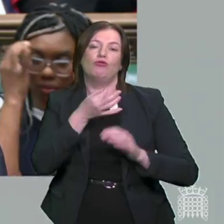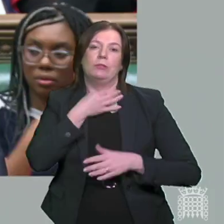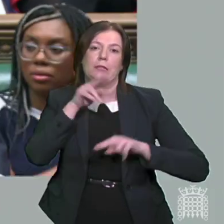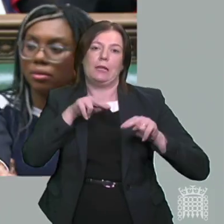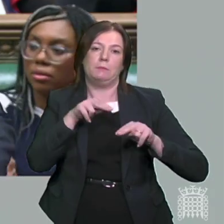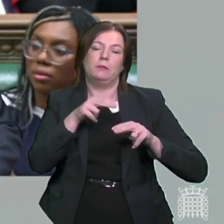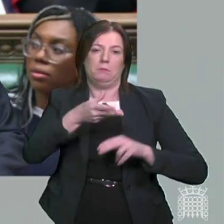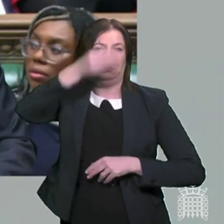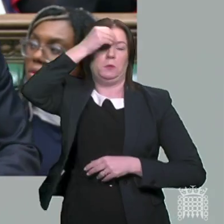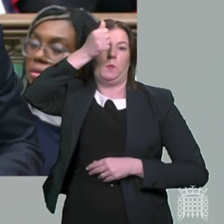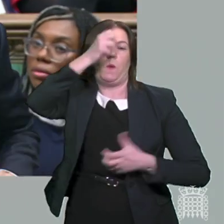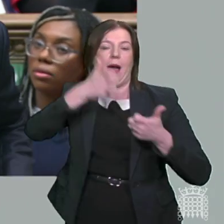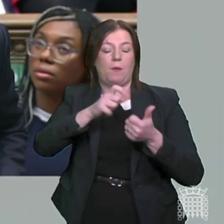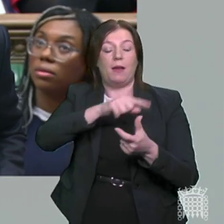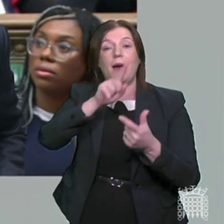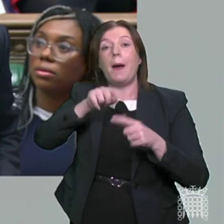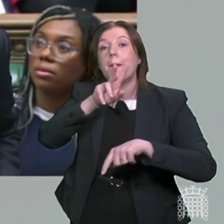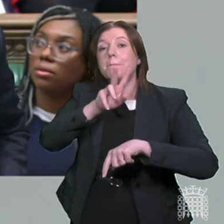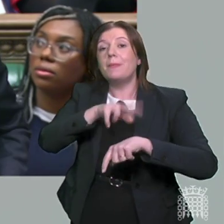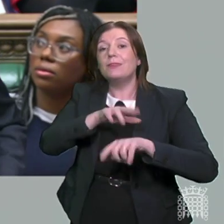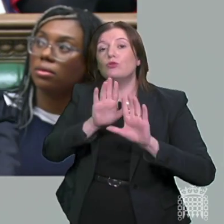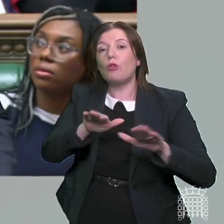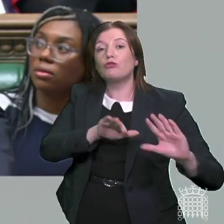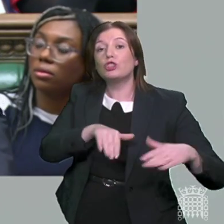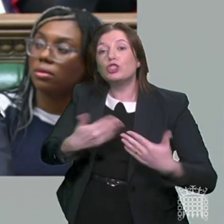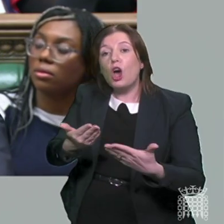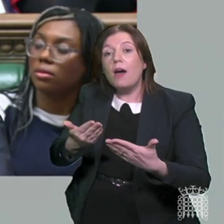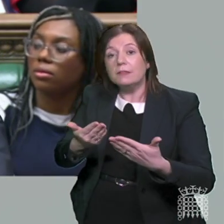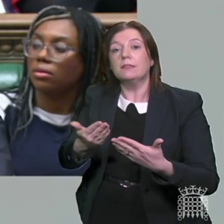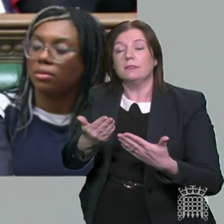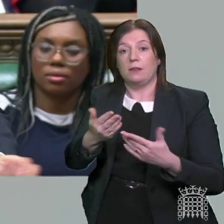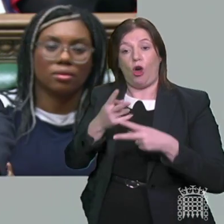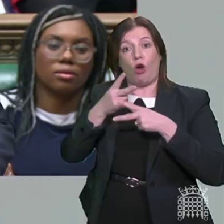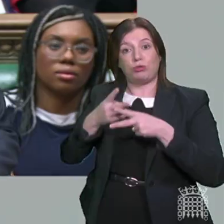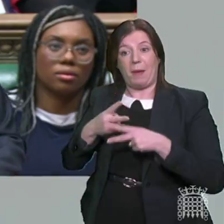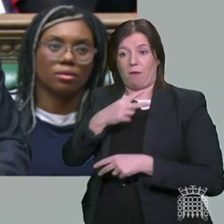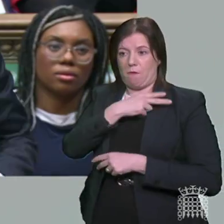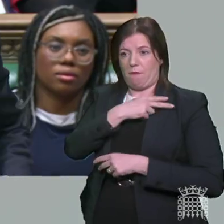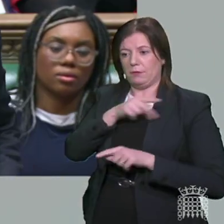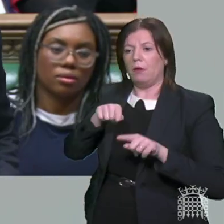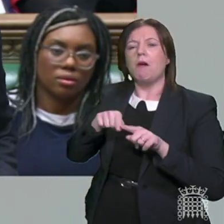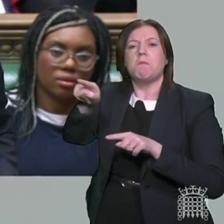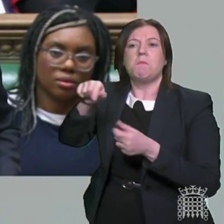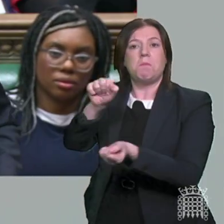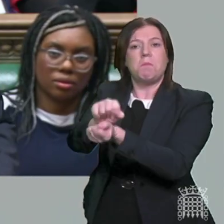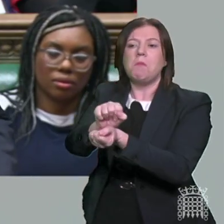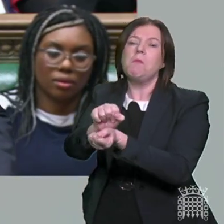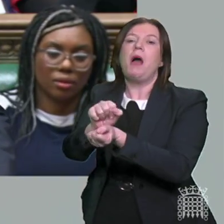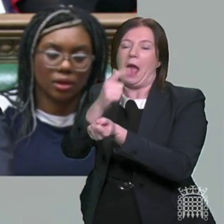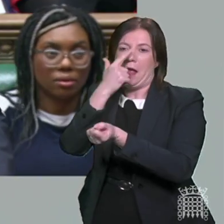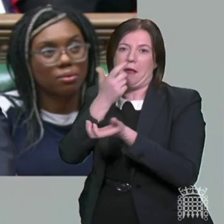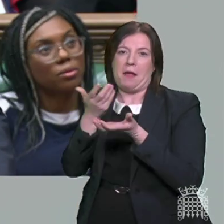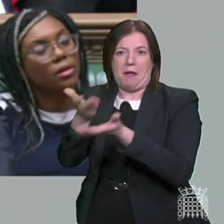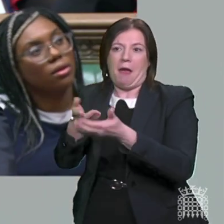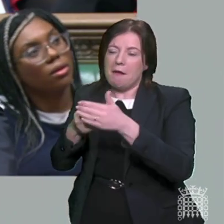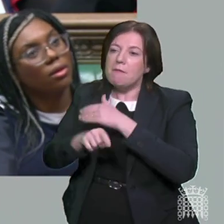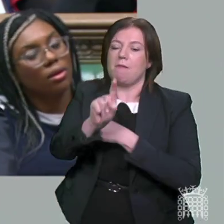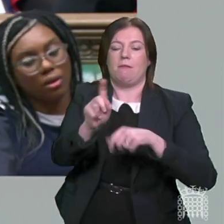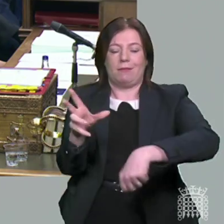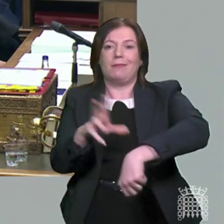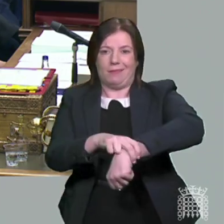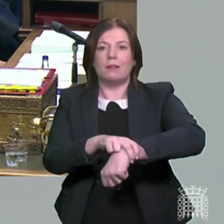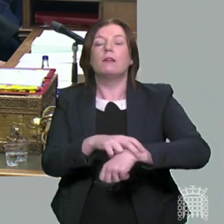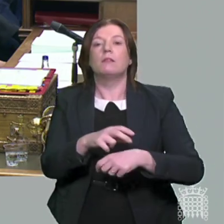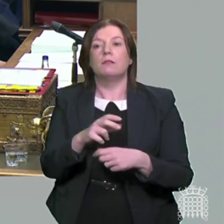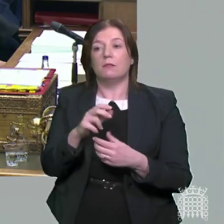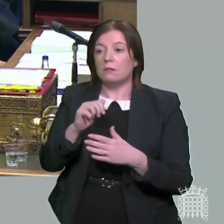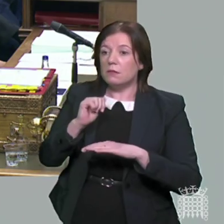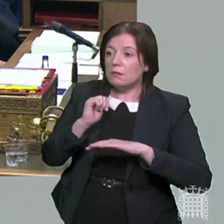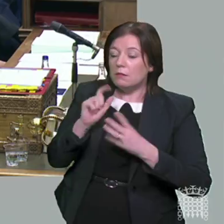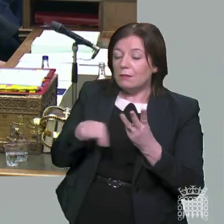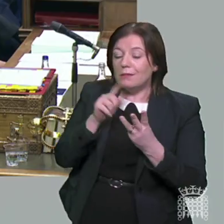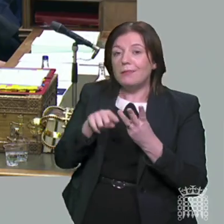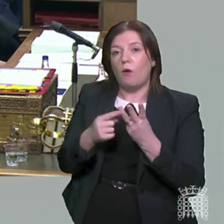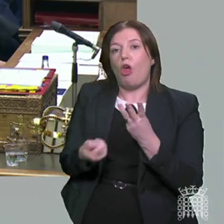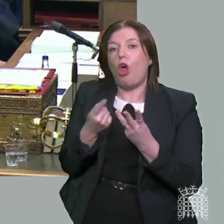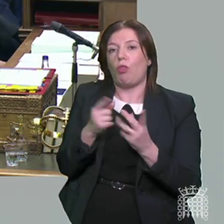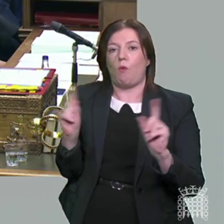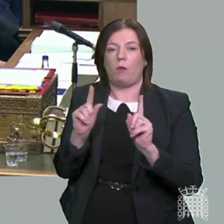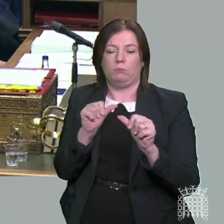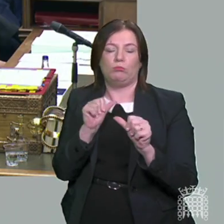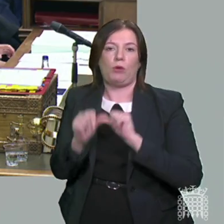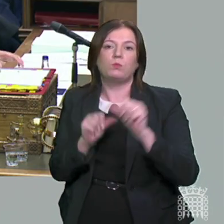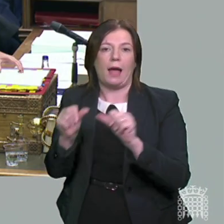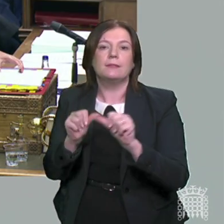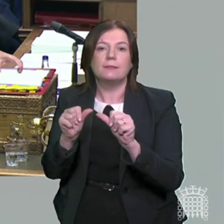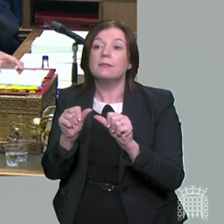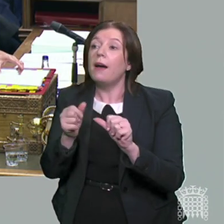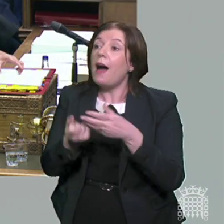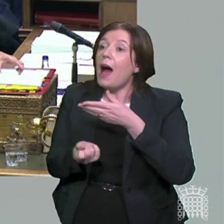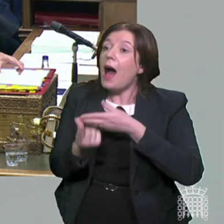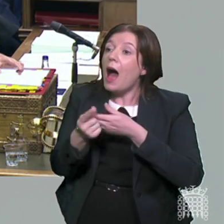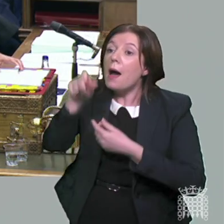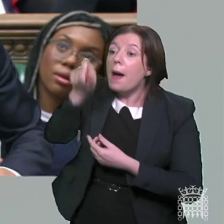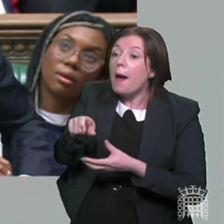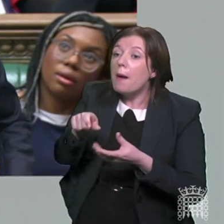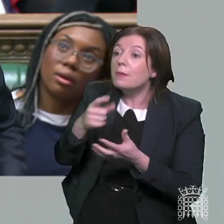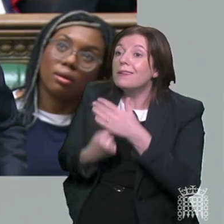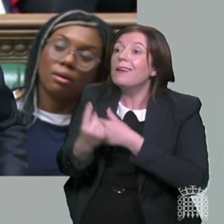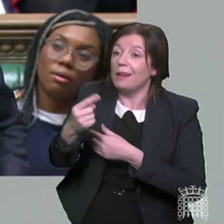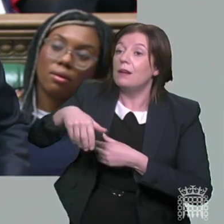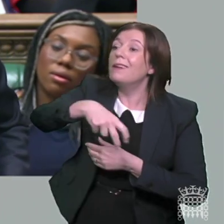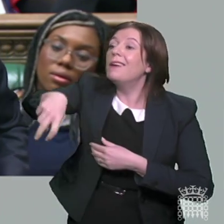We are mandating checks with the police and children’s services before a probation officer can recommend to the court that a convicted offender be given an electronically monitored sentence, and we are implementing new processes to guarantee the swift recall of offenders.